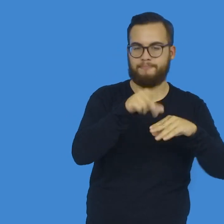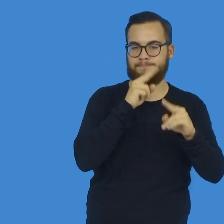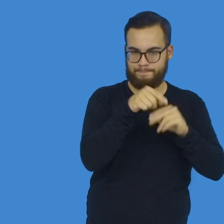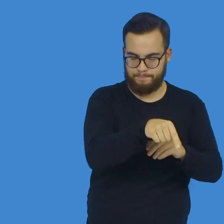nombre